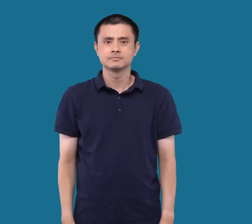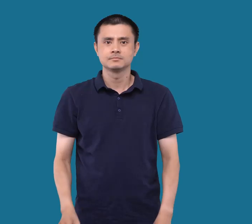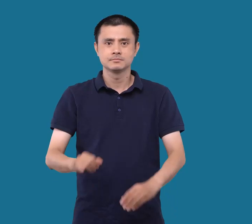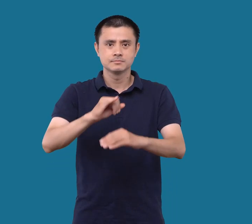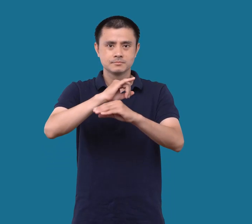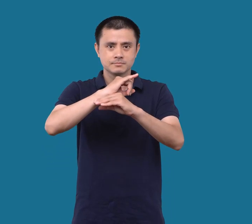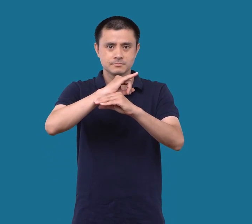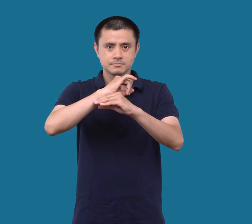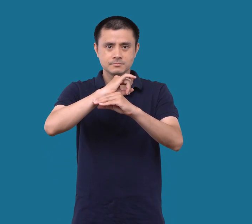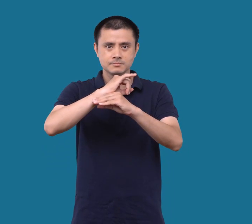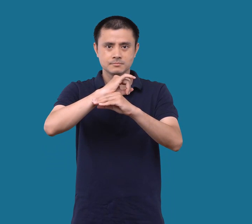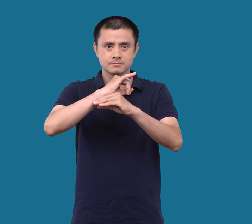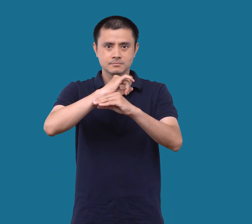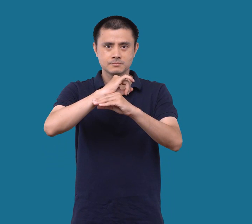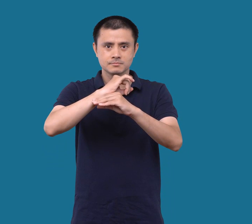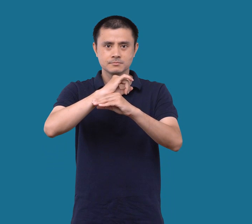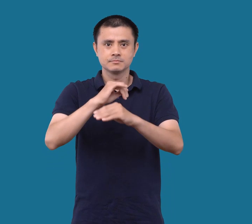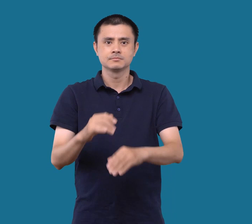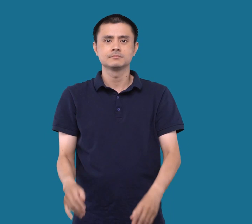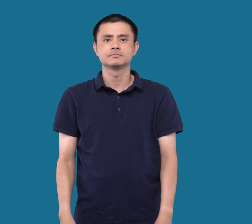củ từ